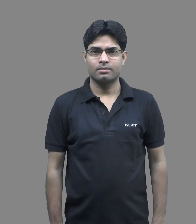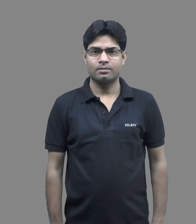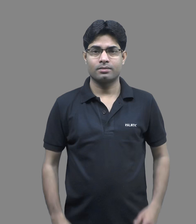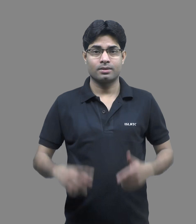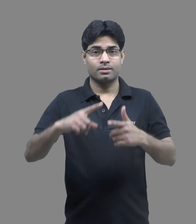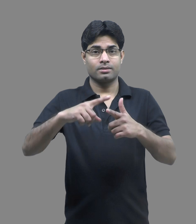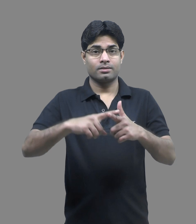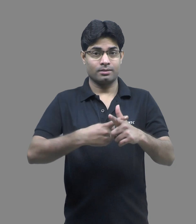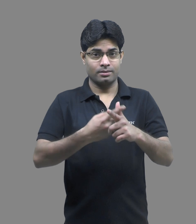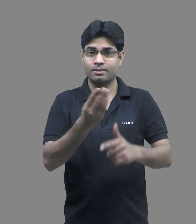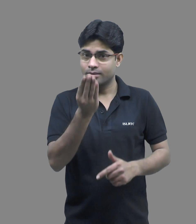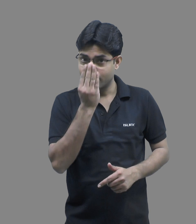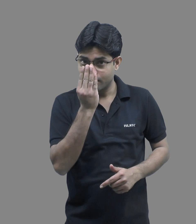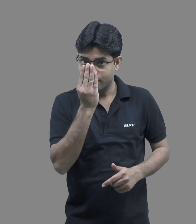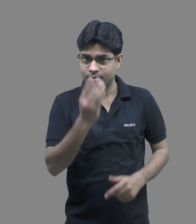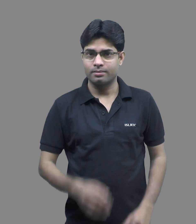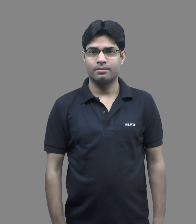January